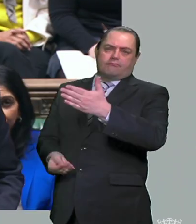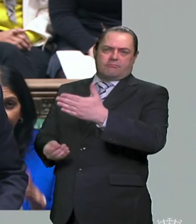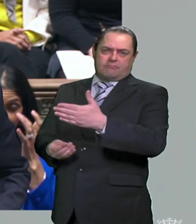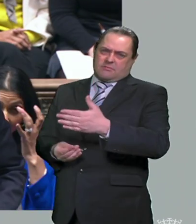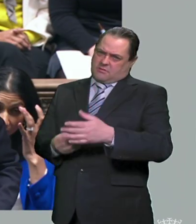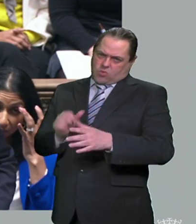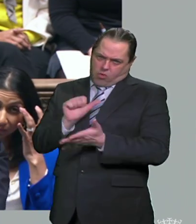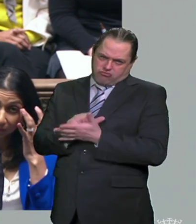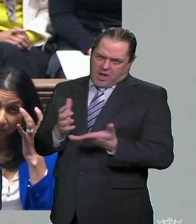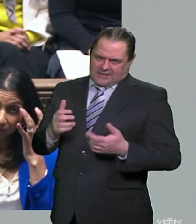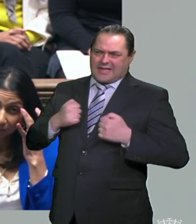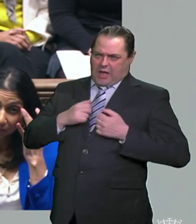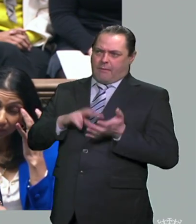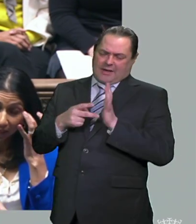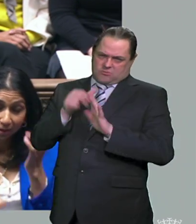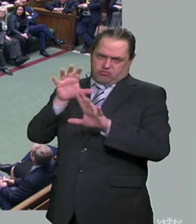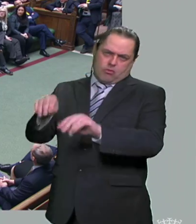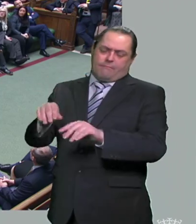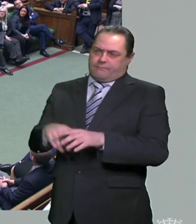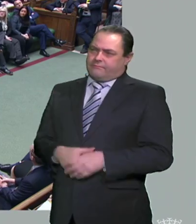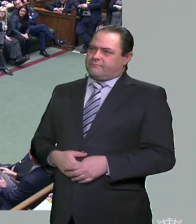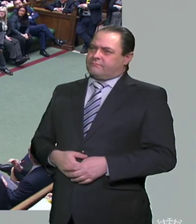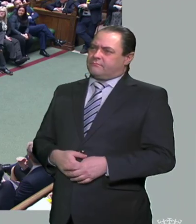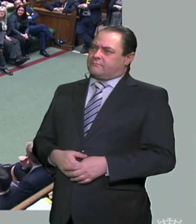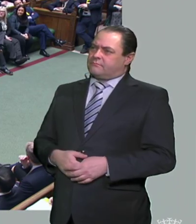That is not right, and our plans will stop that from happening.